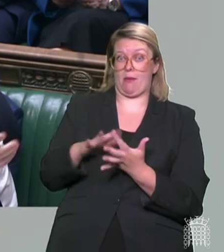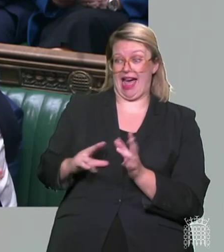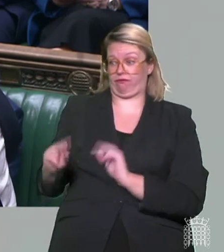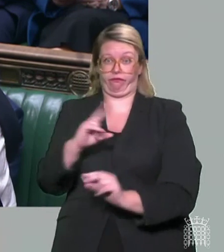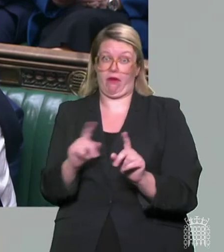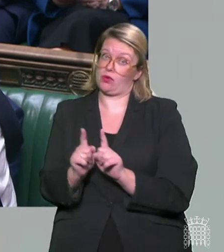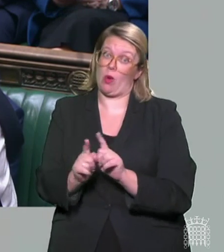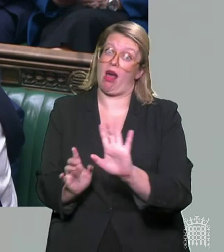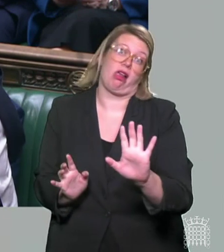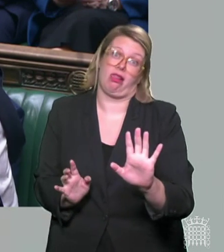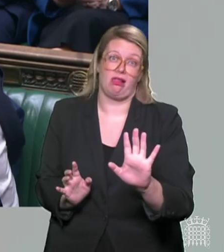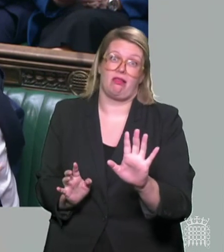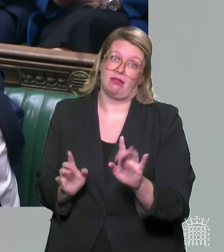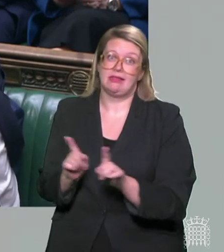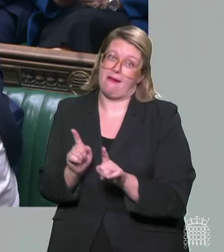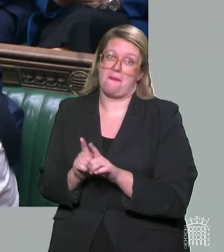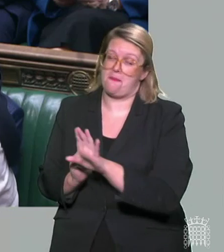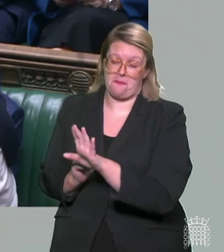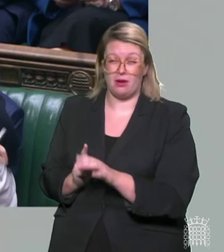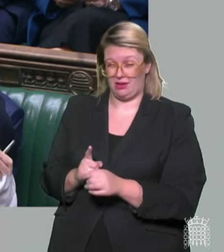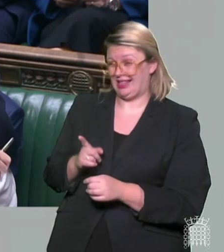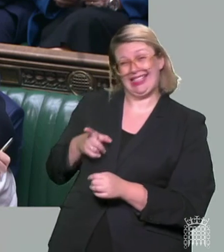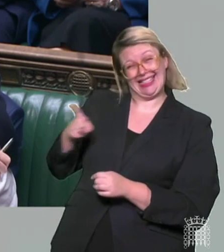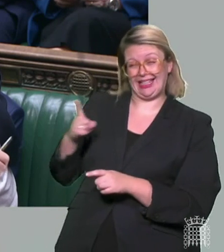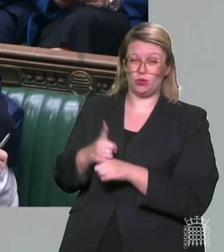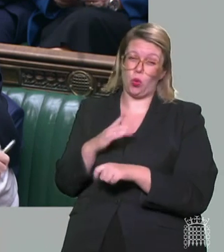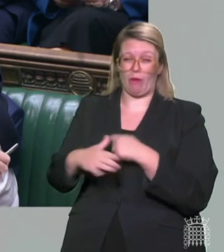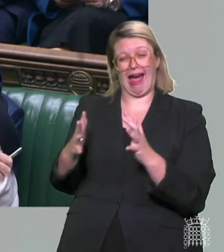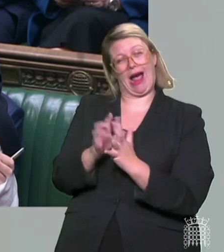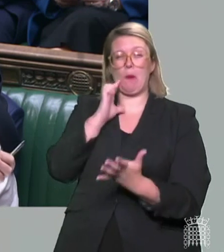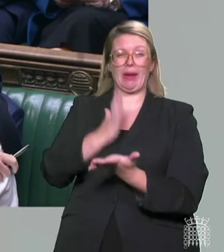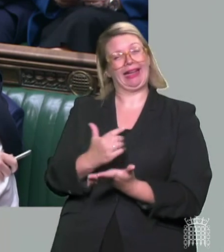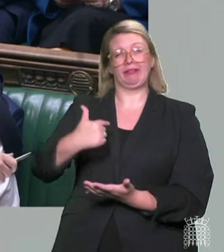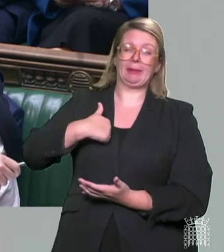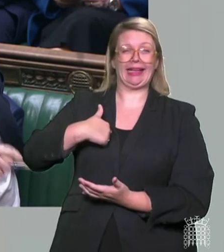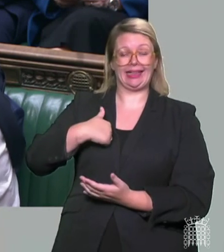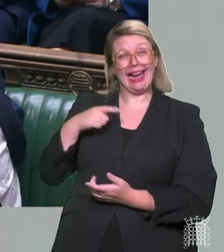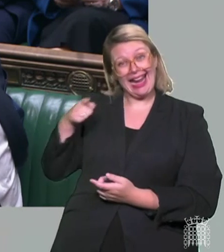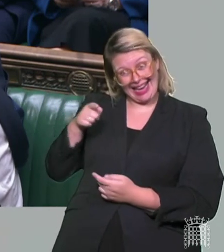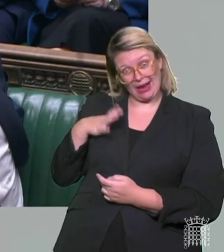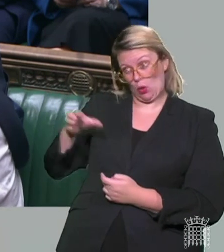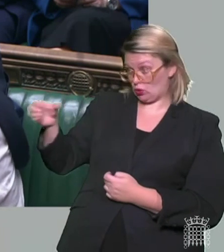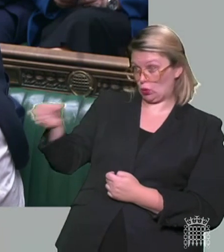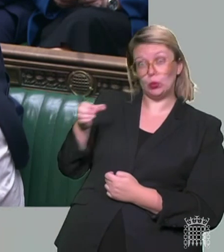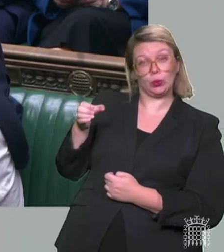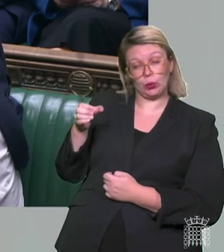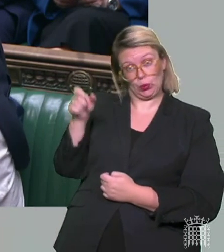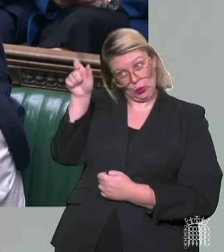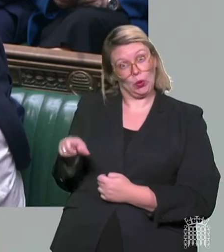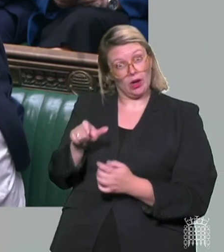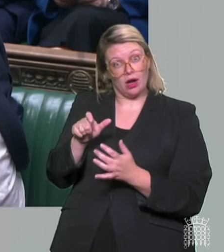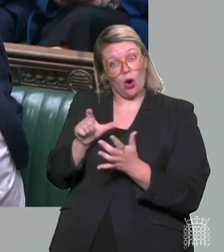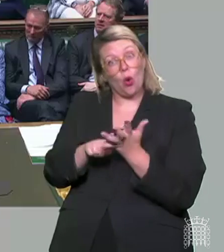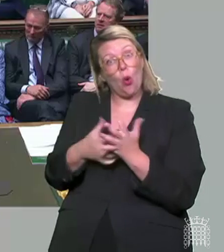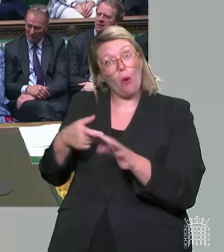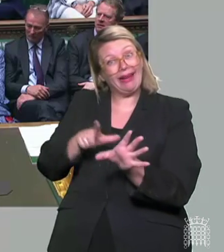He talks about integrity; he wanted to install the right honourable Member for Islington North into No.